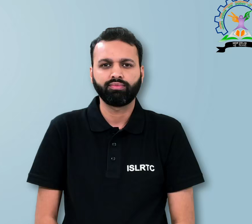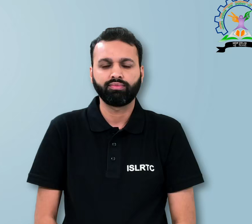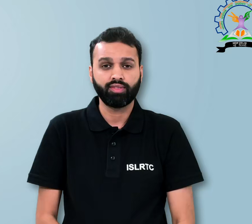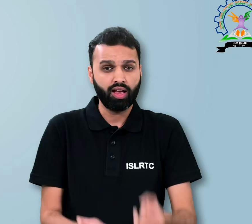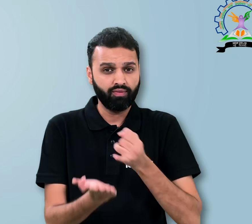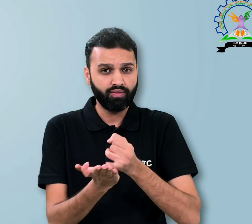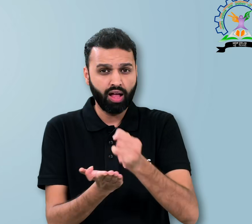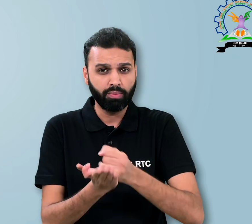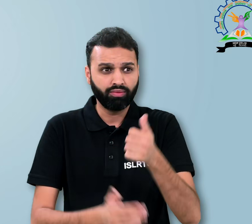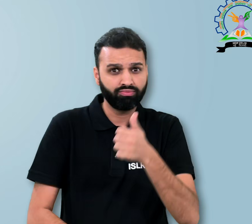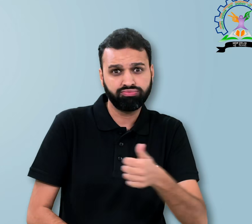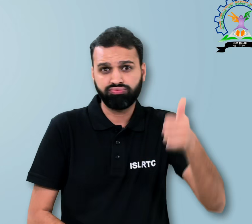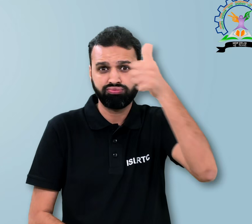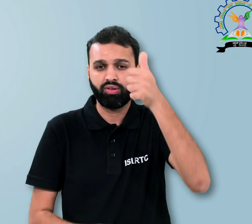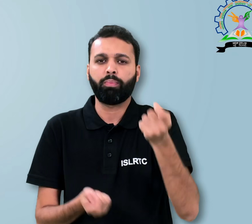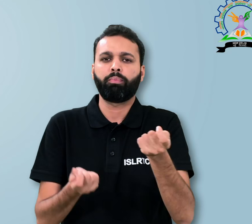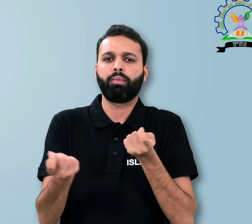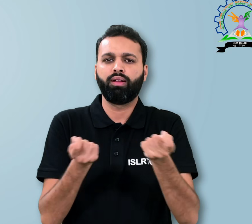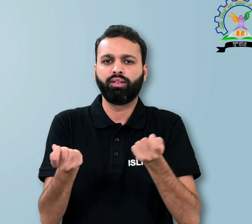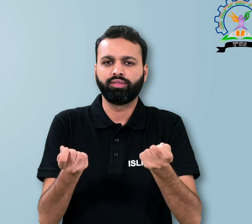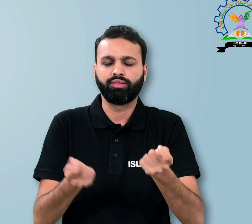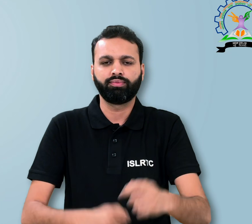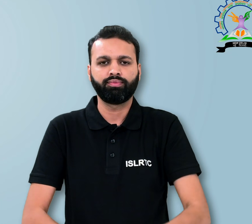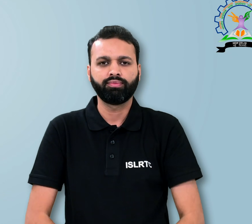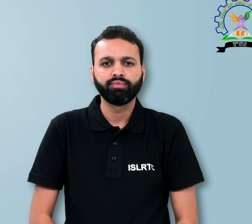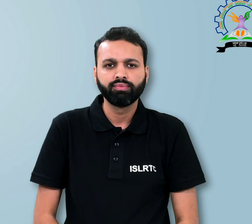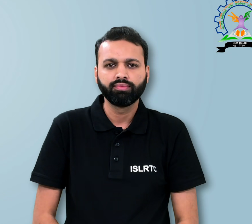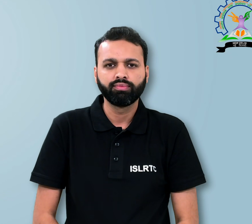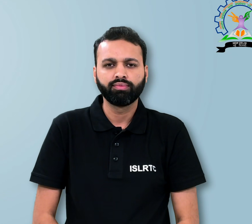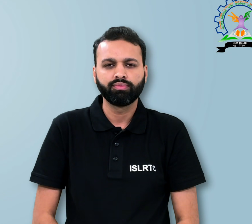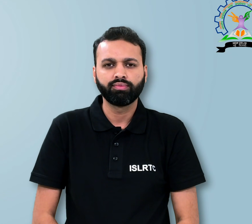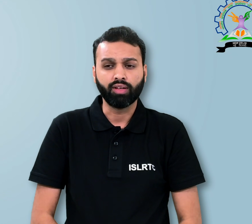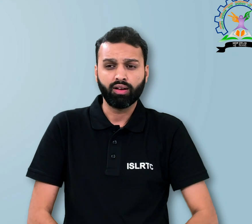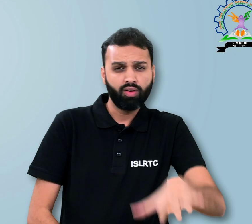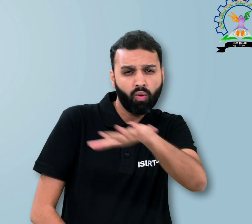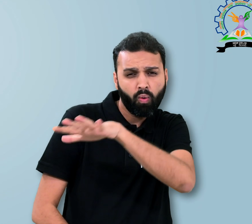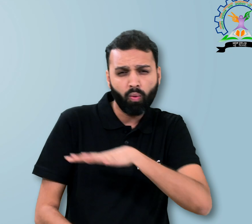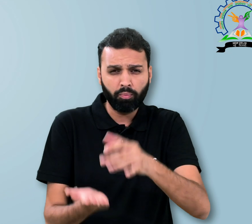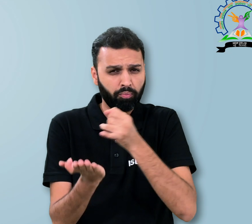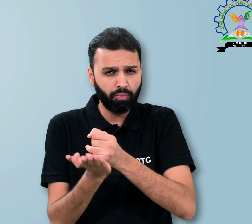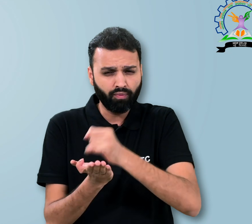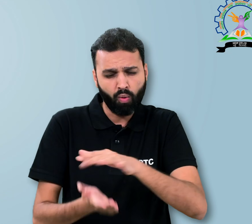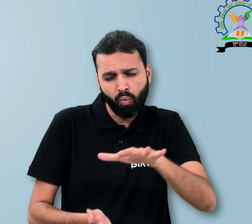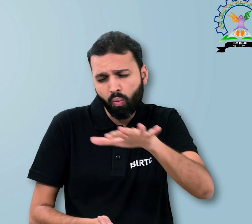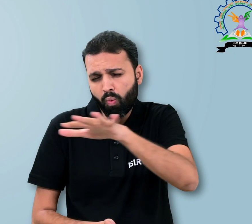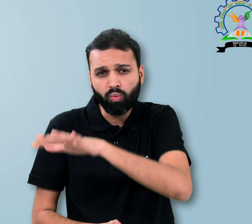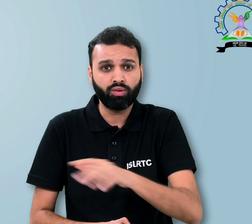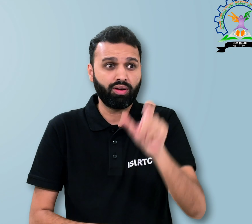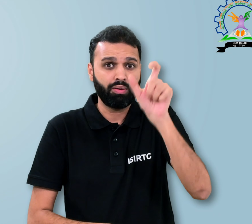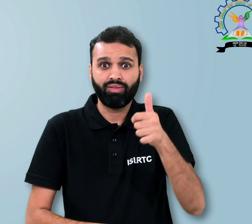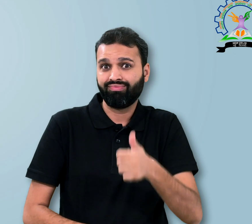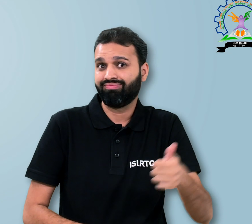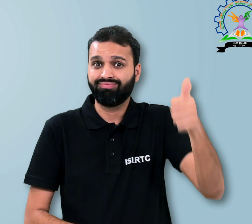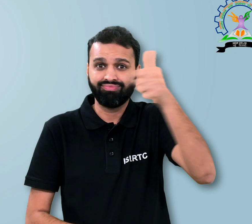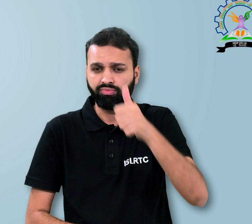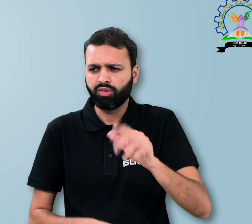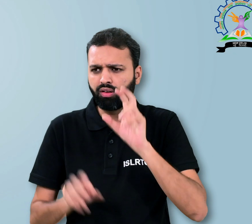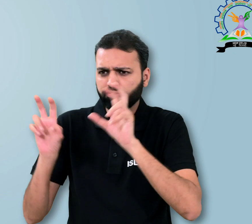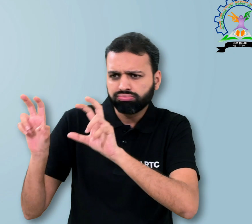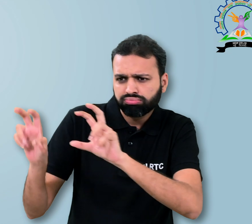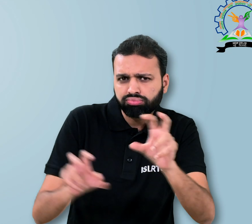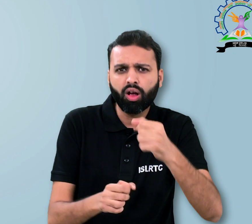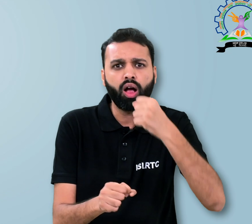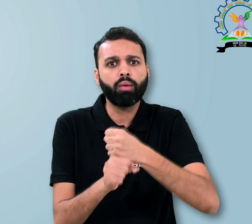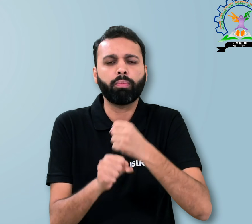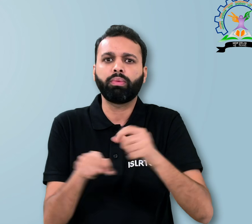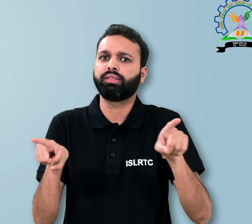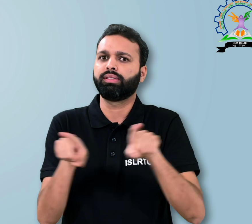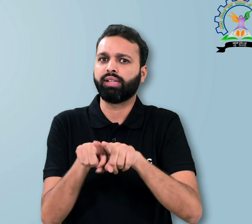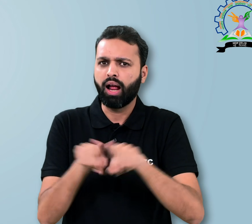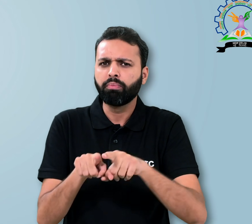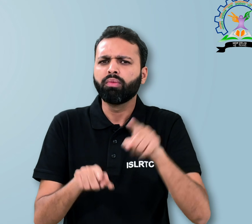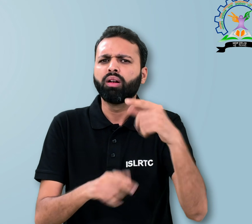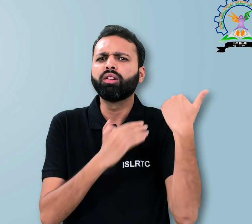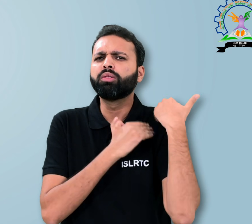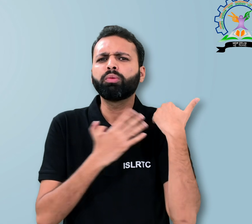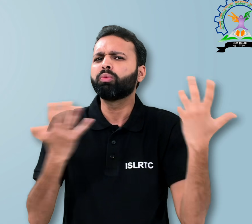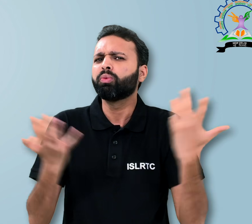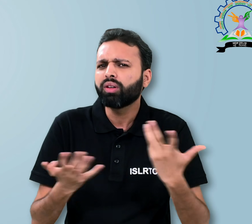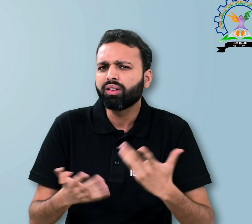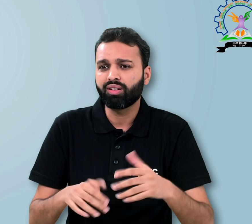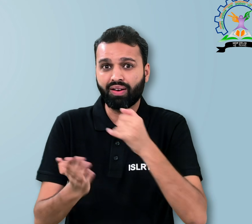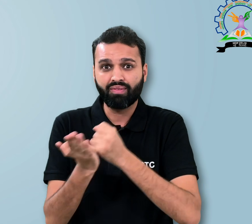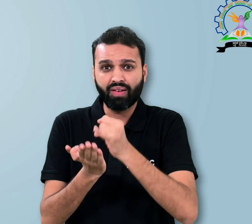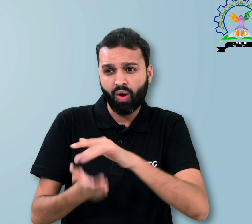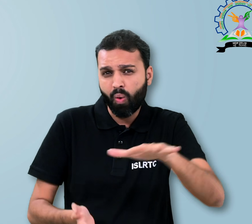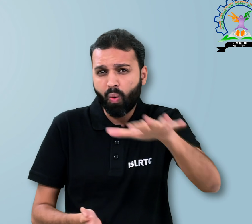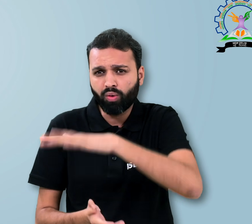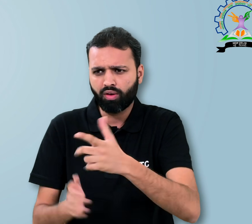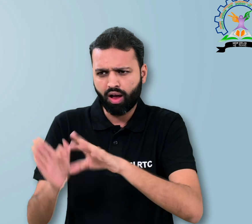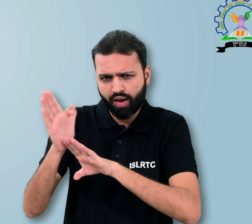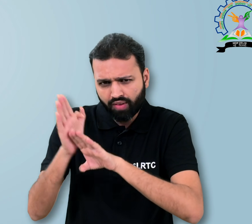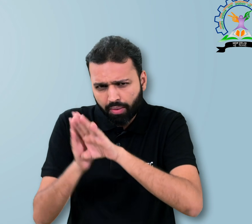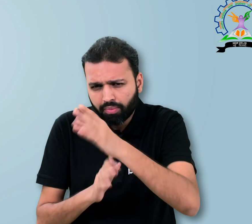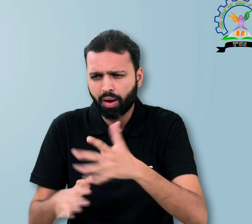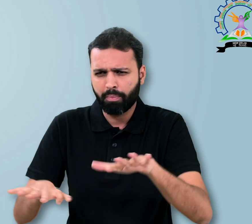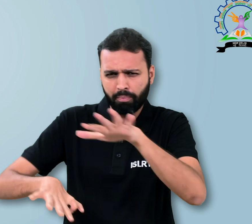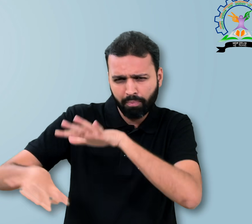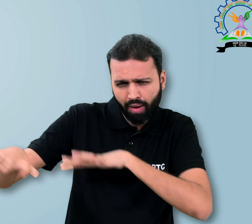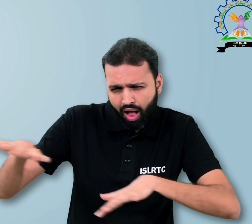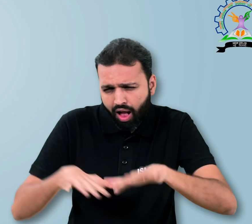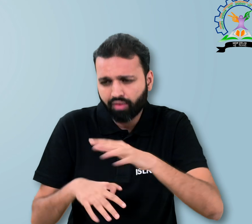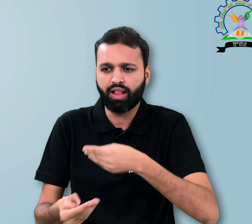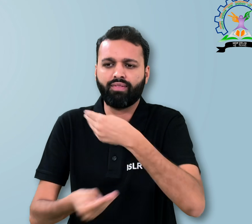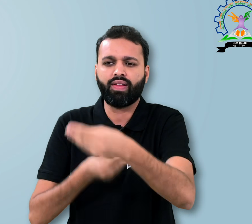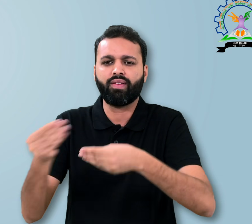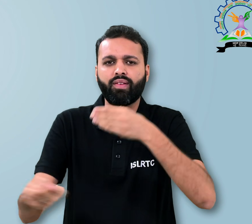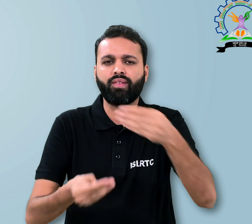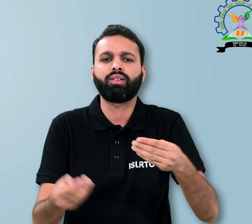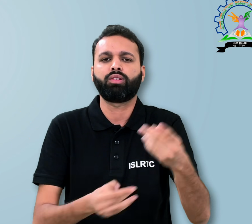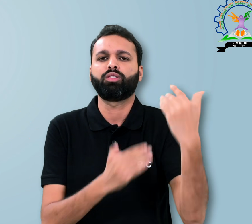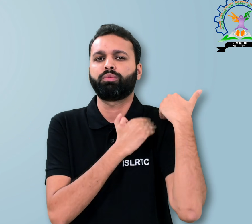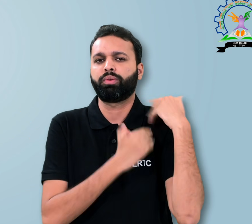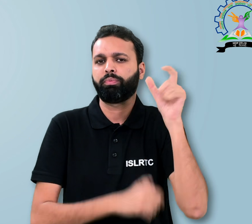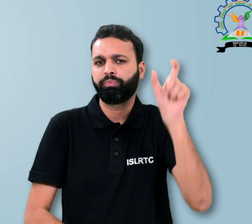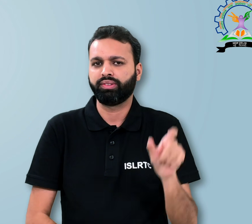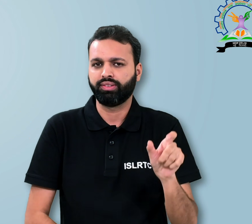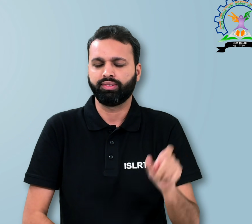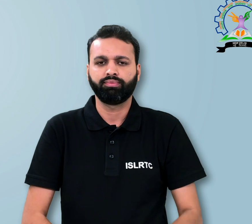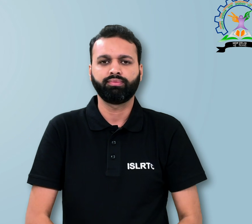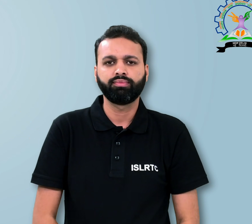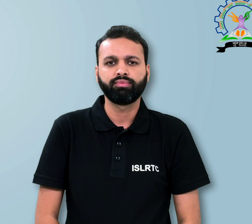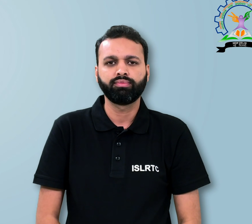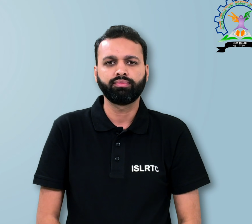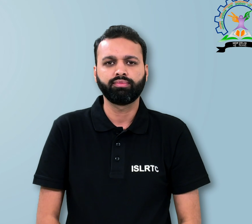Panchayat Raj Panchayat Raj is a form of government where village leaders work together. They are responsible for administration, planning, management and infrastructural development of the villages.